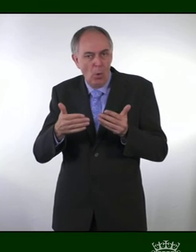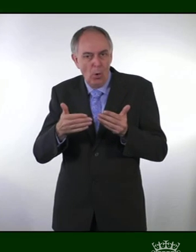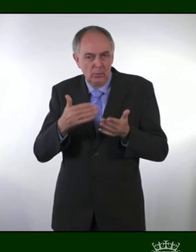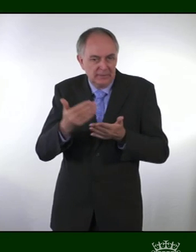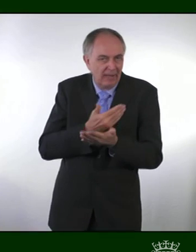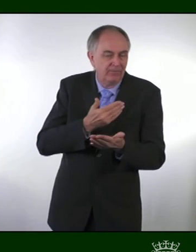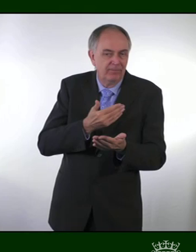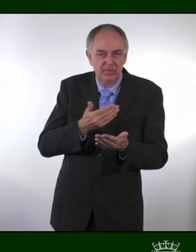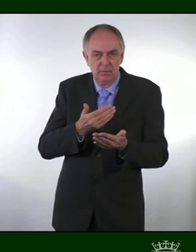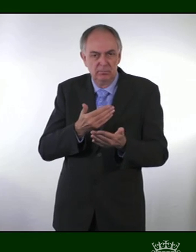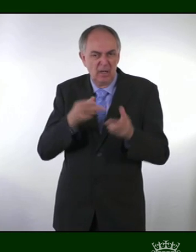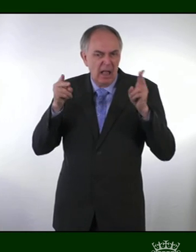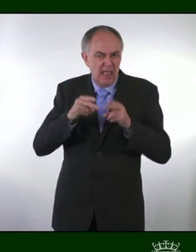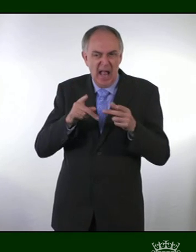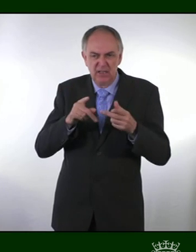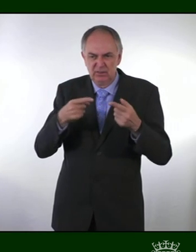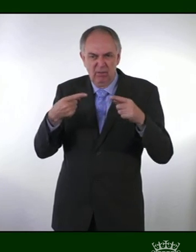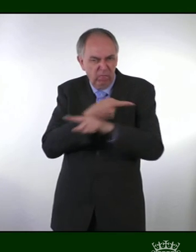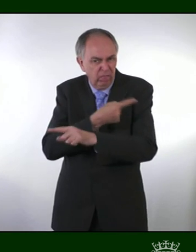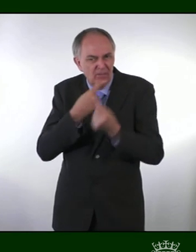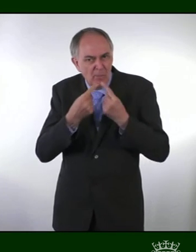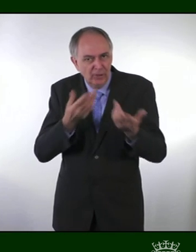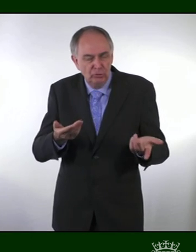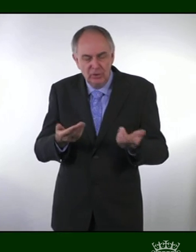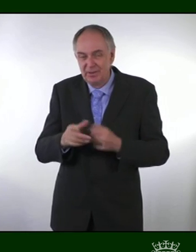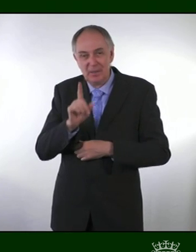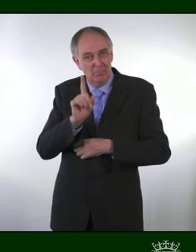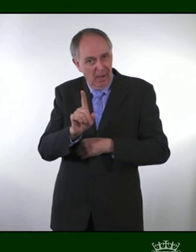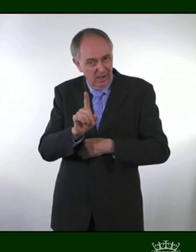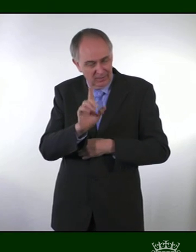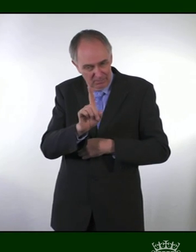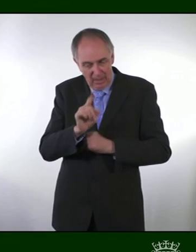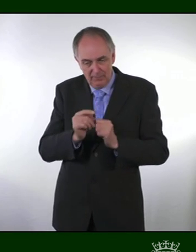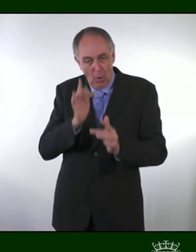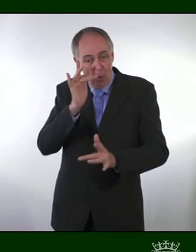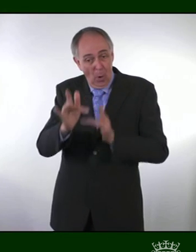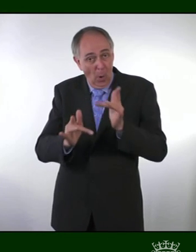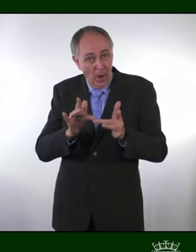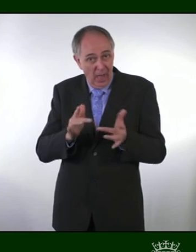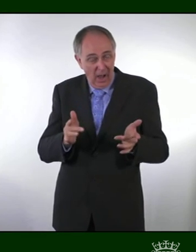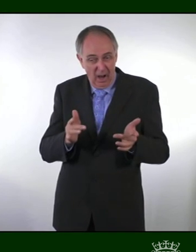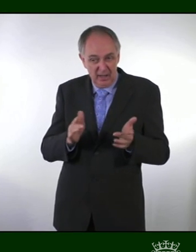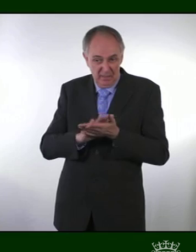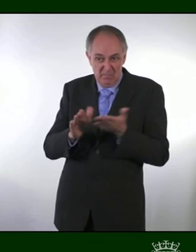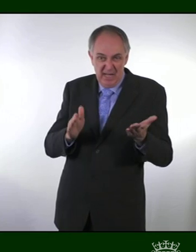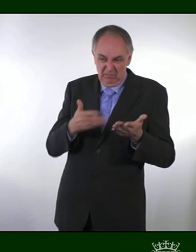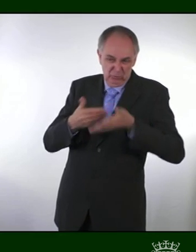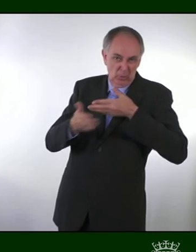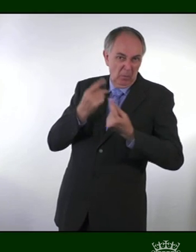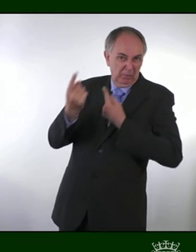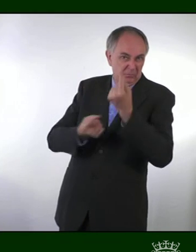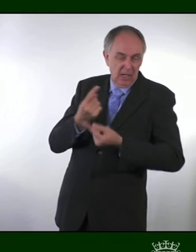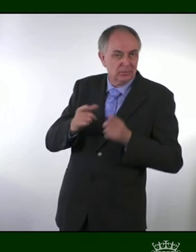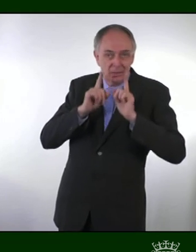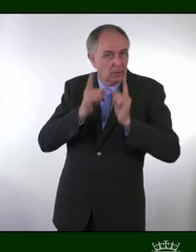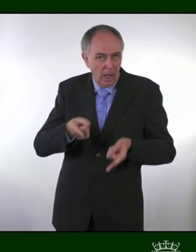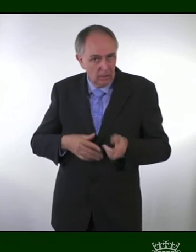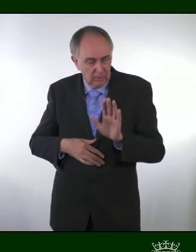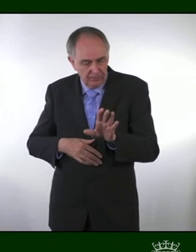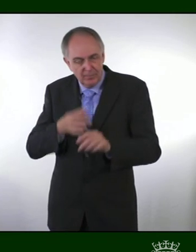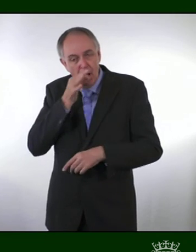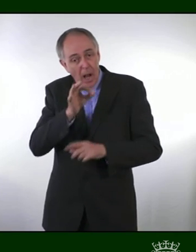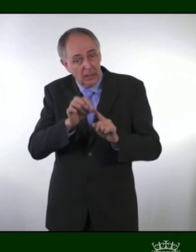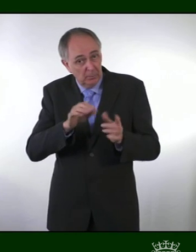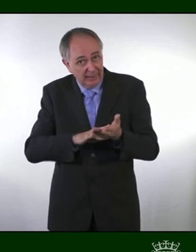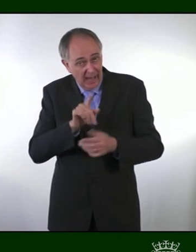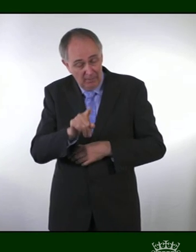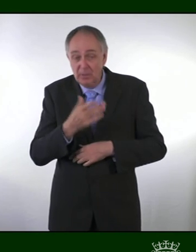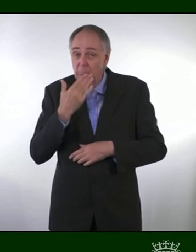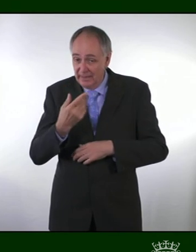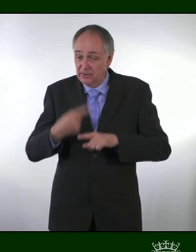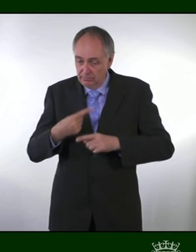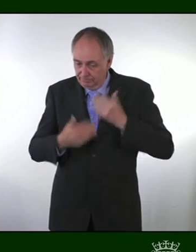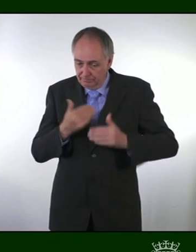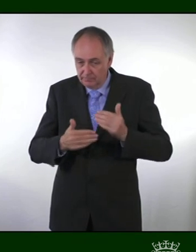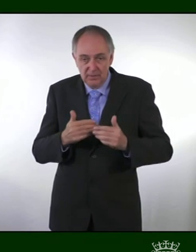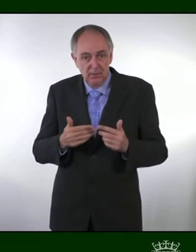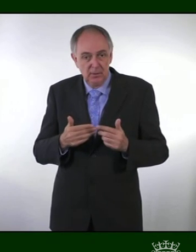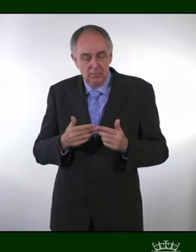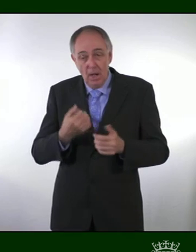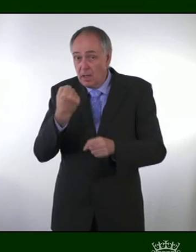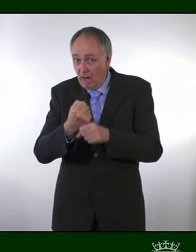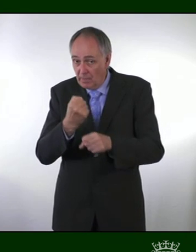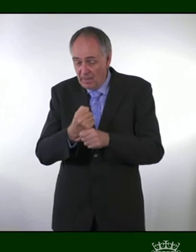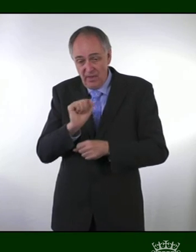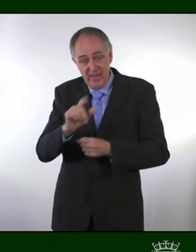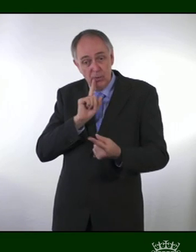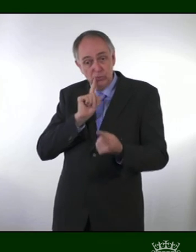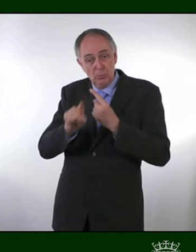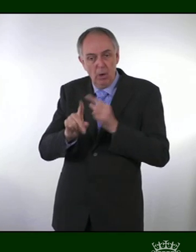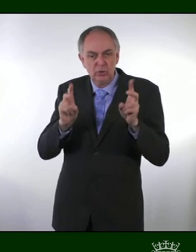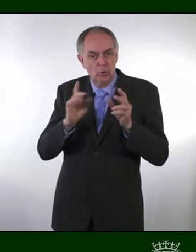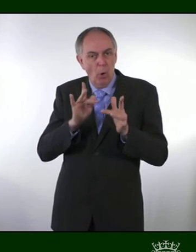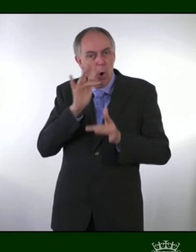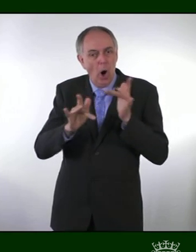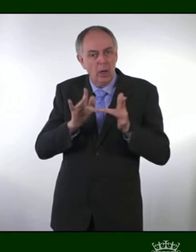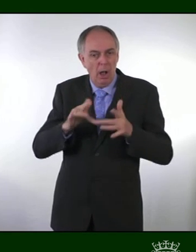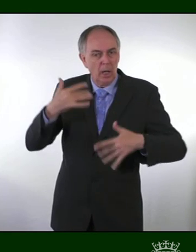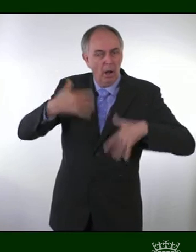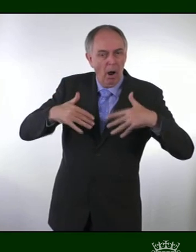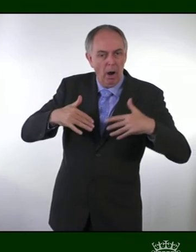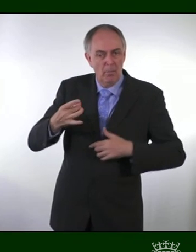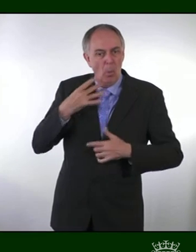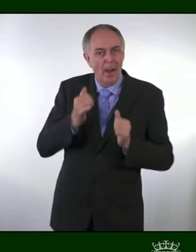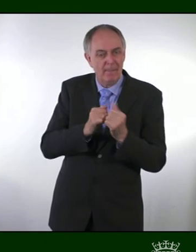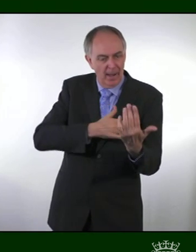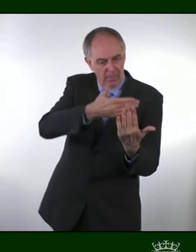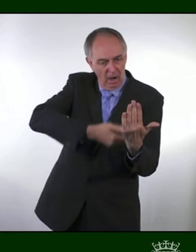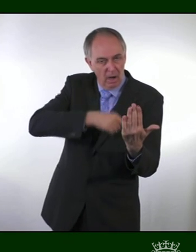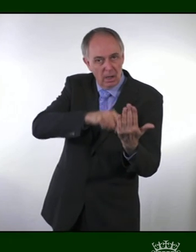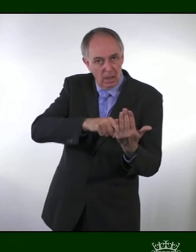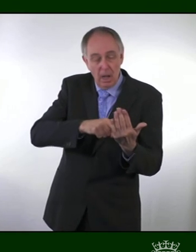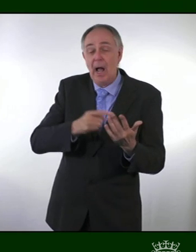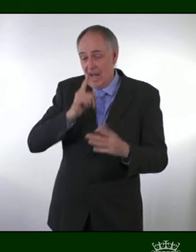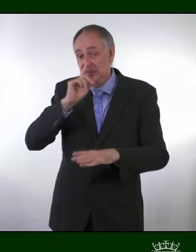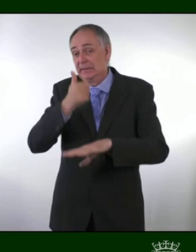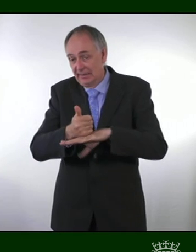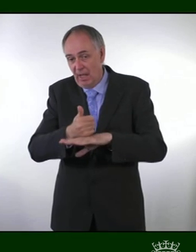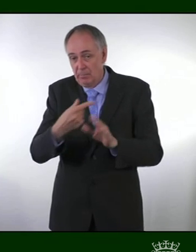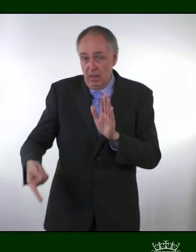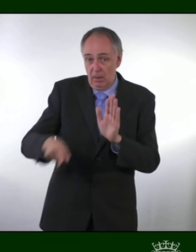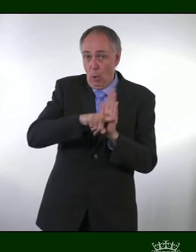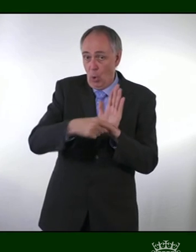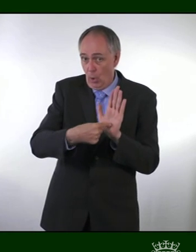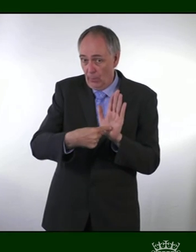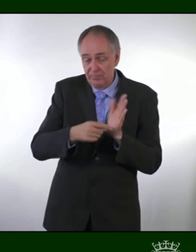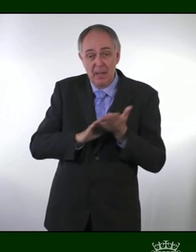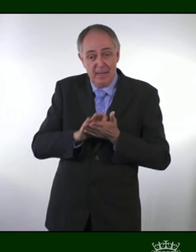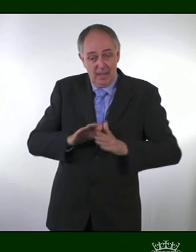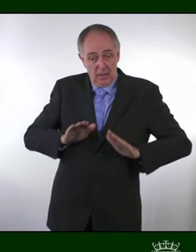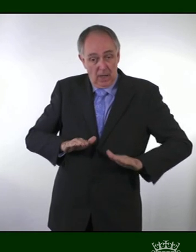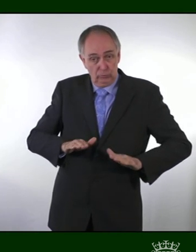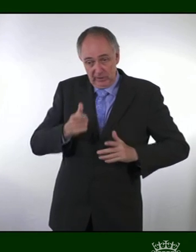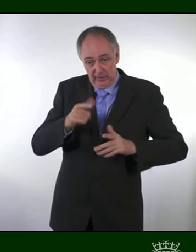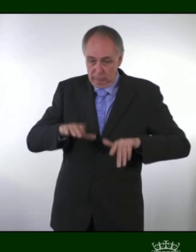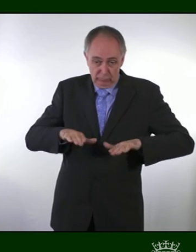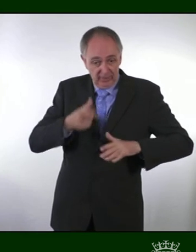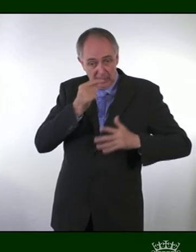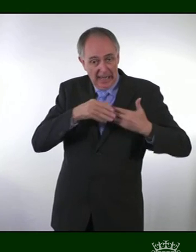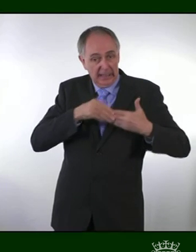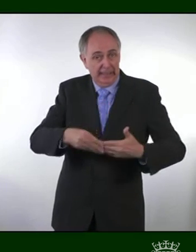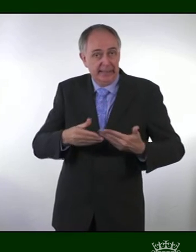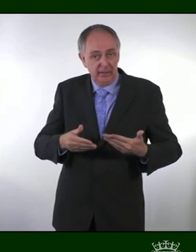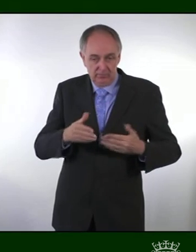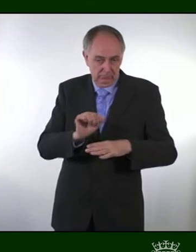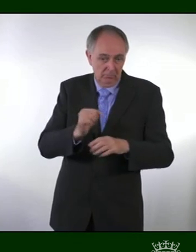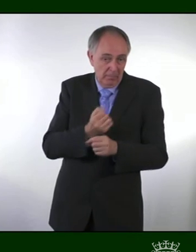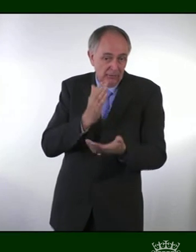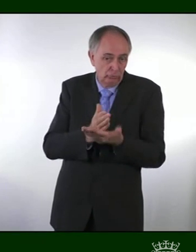I know my right honourable Friend will agree that we cannot leave online platforms to regulate themselves, so may I urge him to allow no further delay in bringing forward the Government’s response to the online harms White Paper consultation and legislation that will enable this country to play the global leadership role on this that it can and should play?